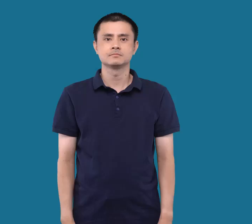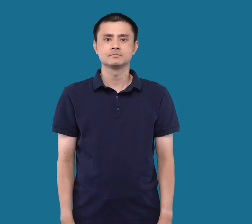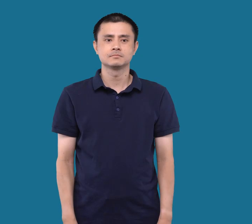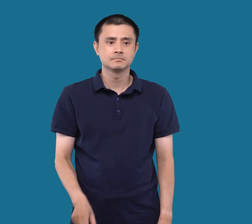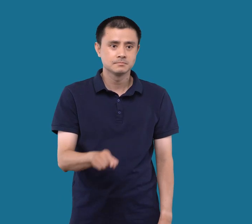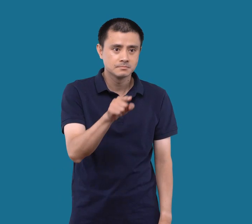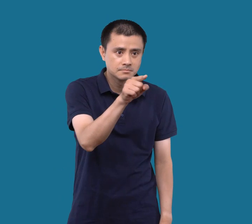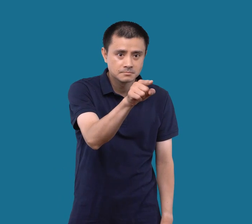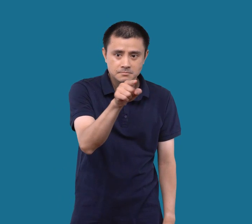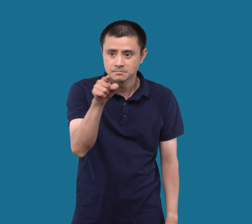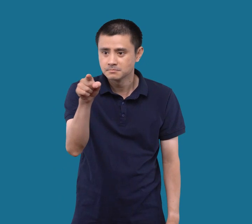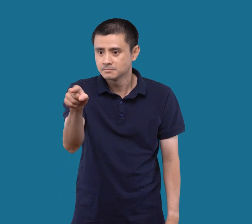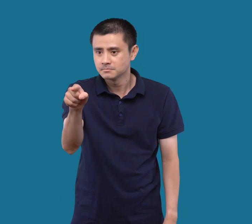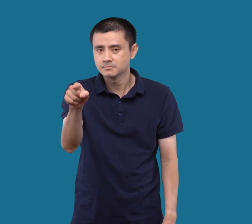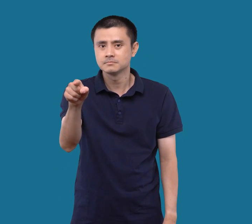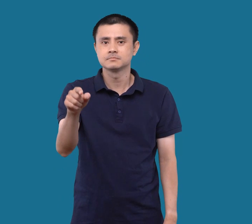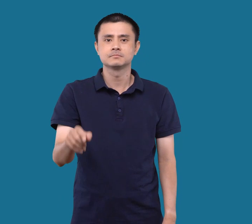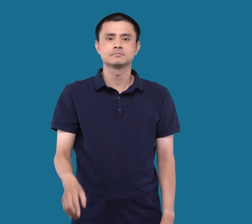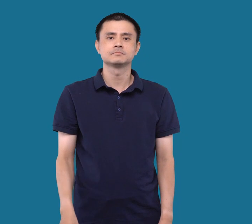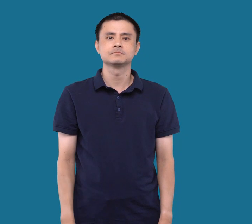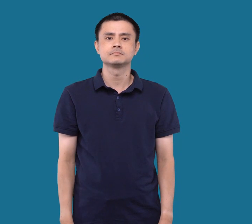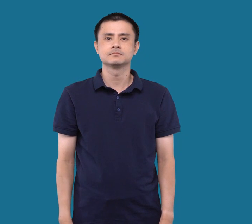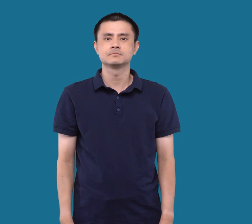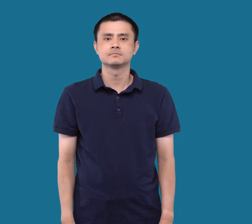chỉ